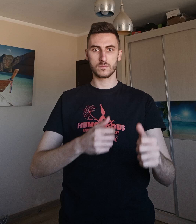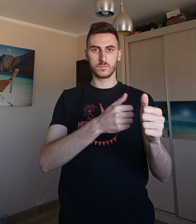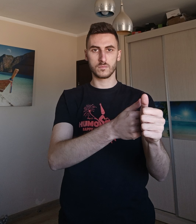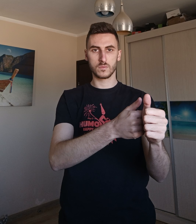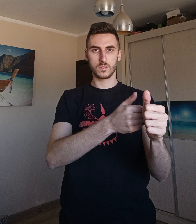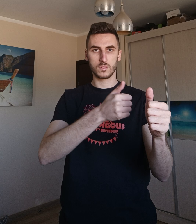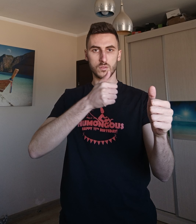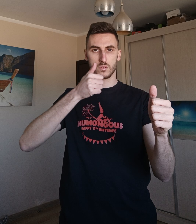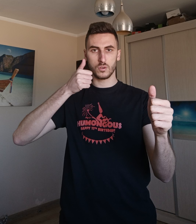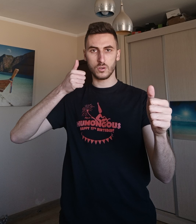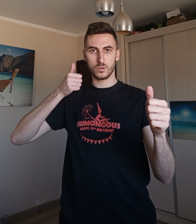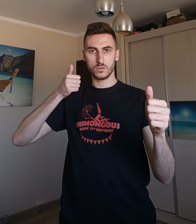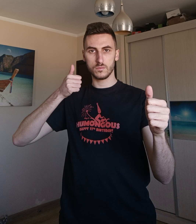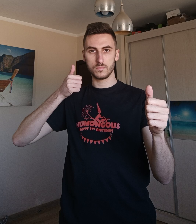תור